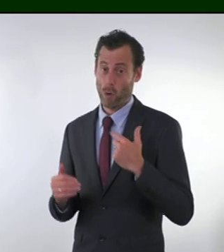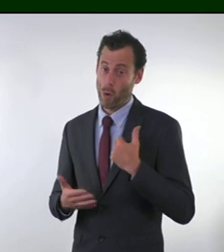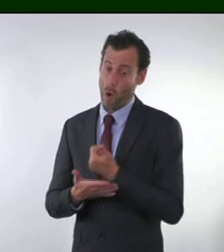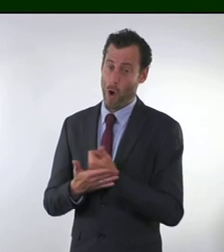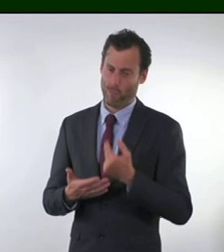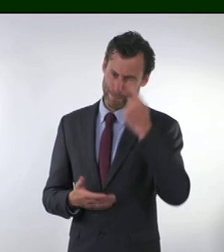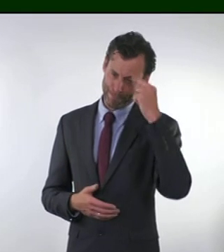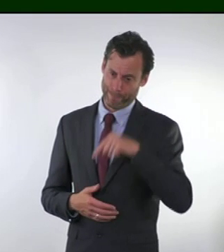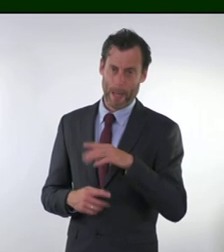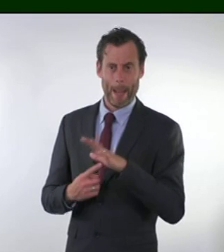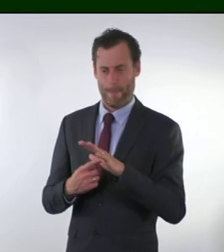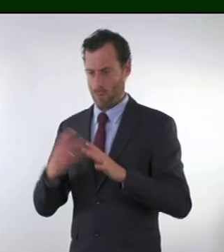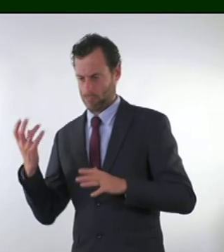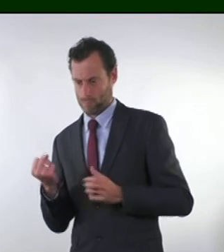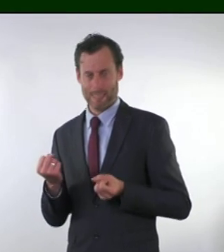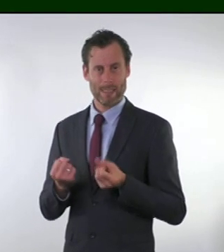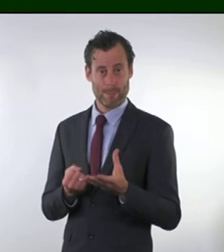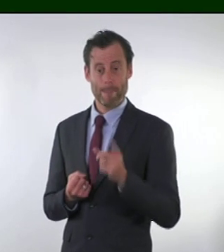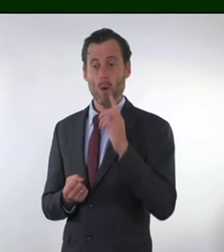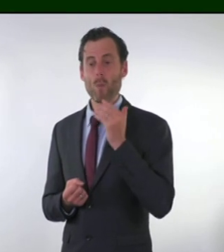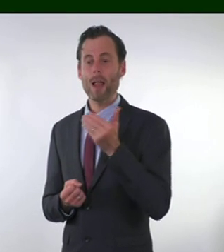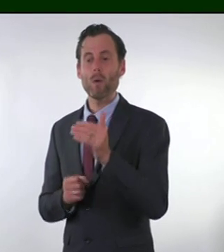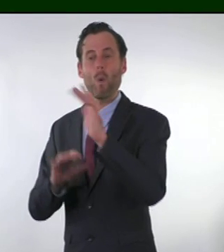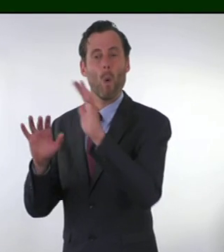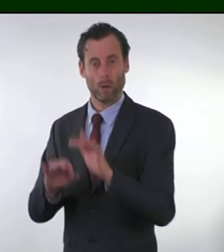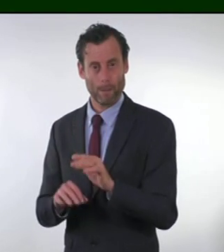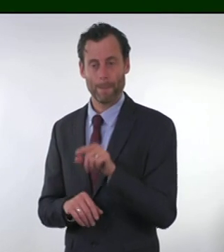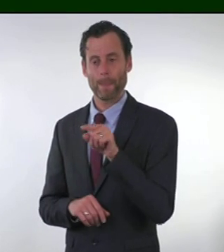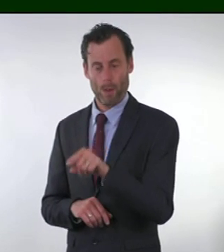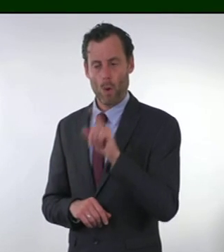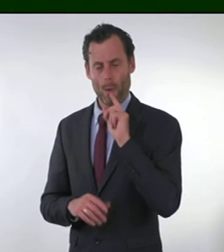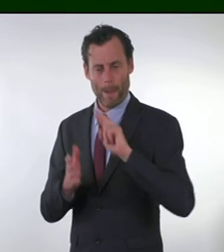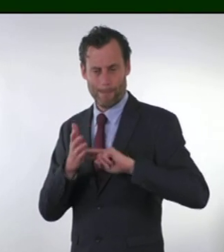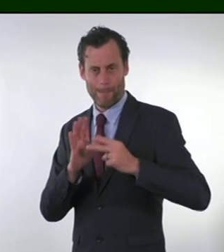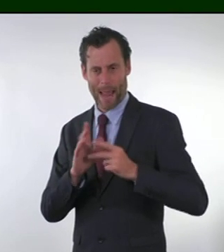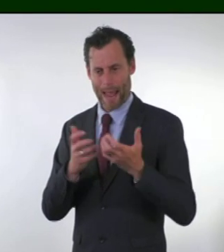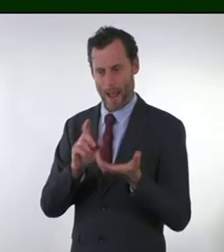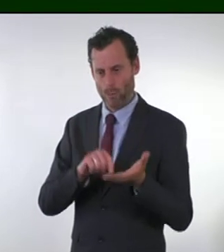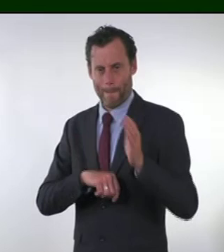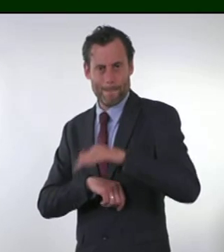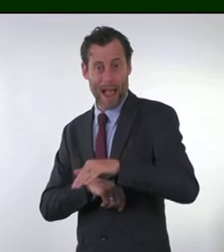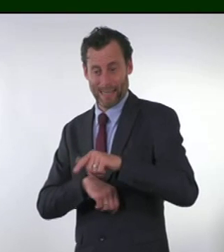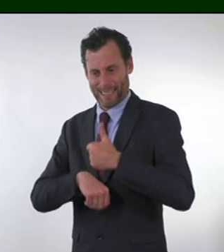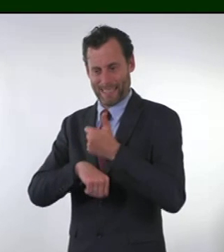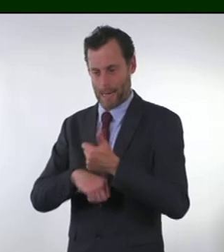He can rest assured that as we come to the autumn, we will set our public finances on a path back to sustainability.